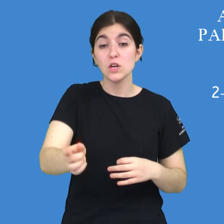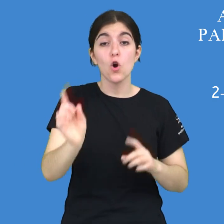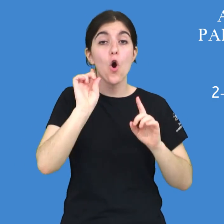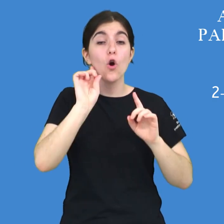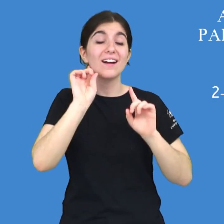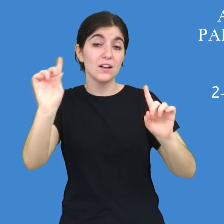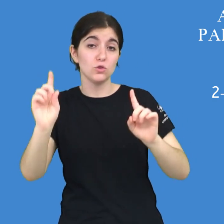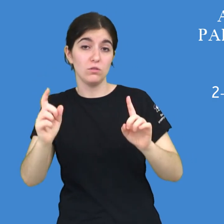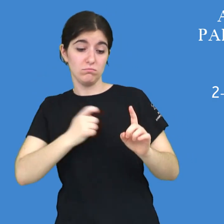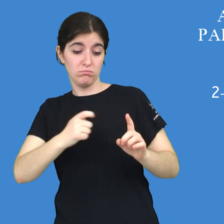caso